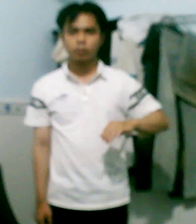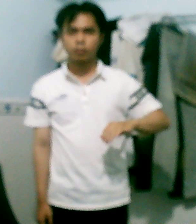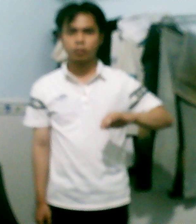thay co